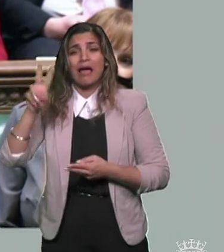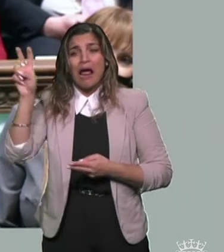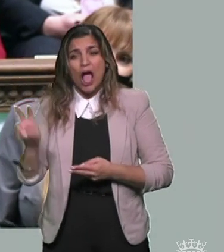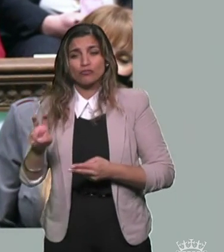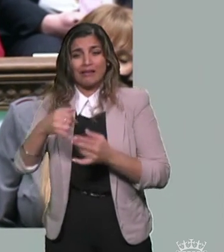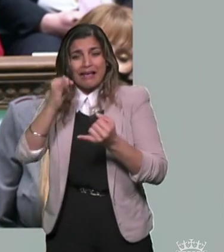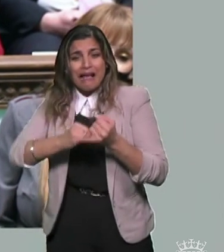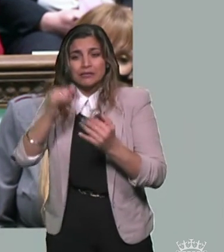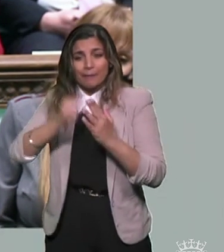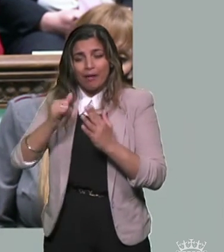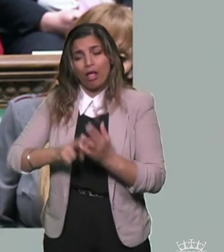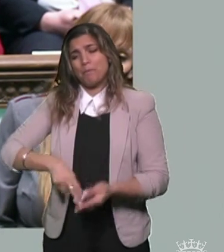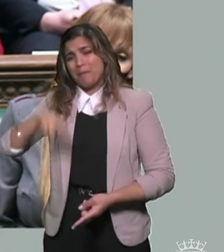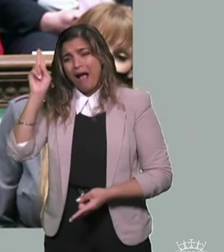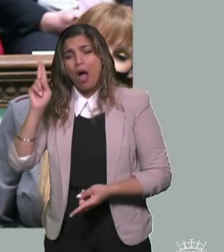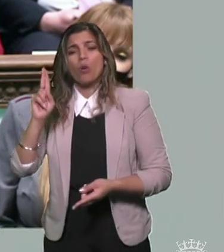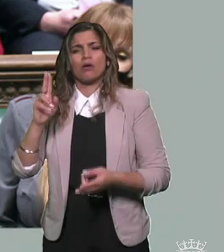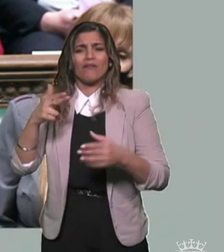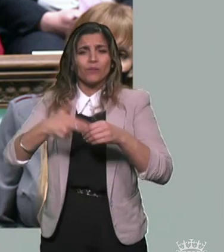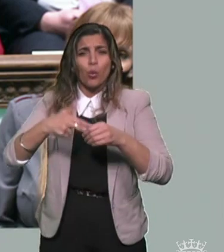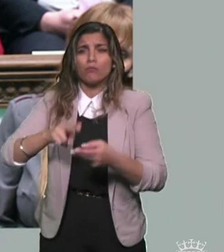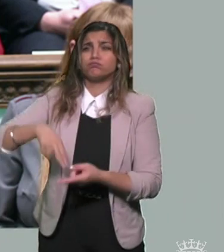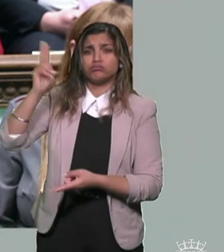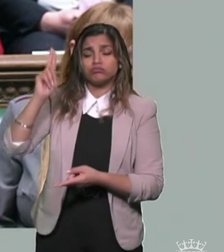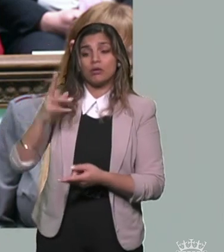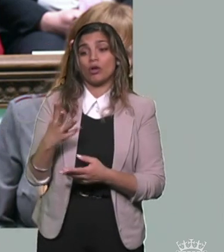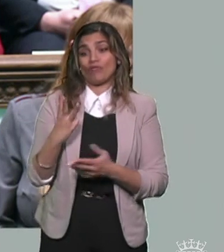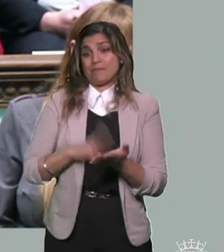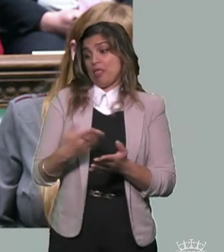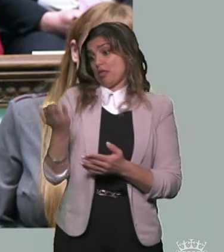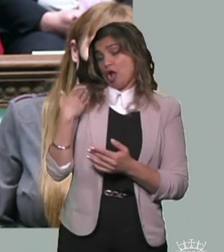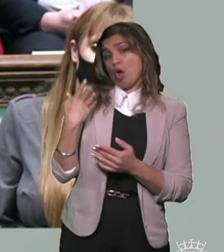Three months ago, Labour suggested cutting VAT from energy bills.